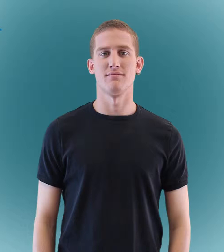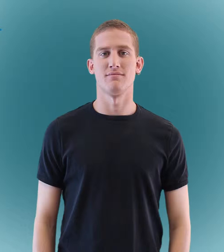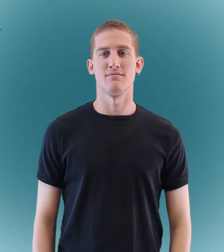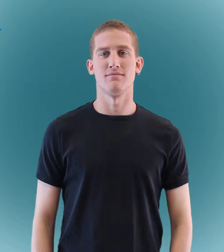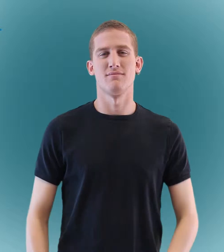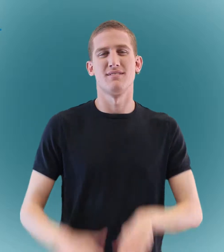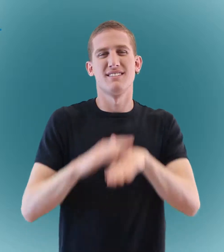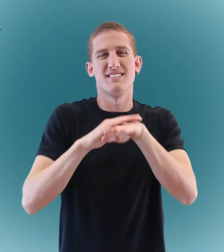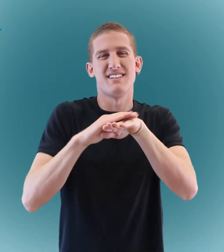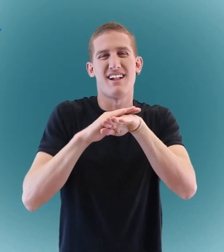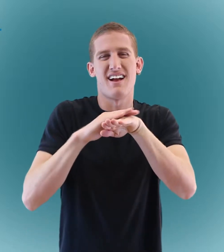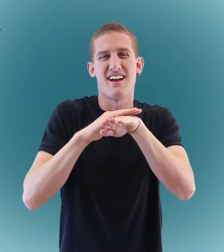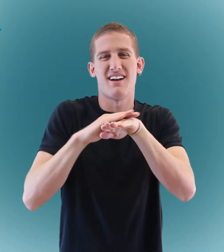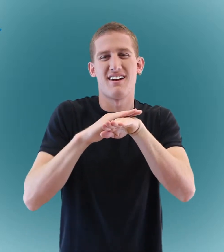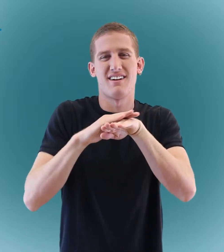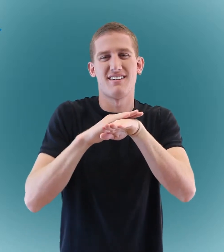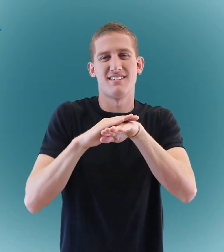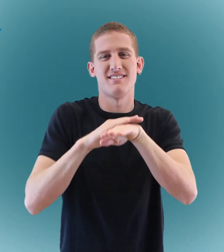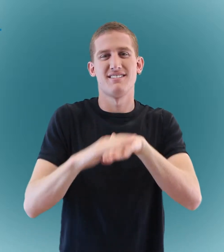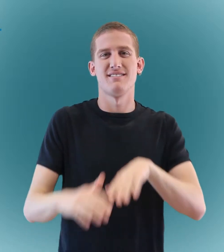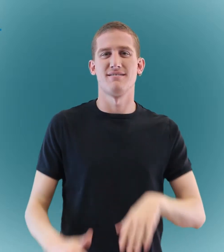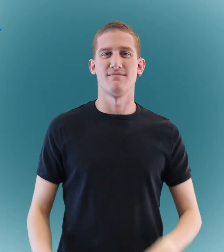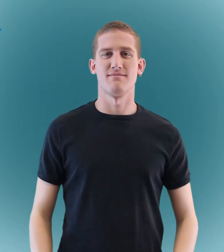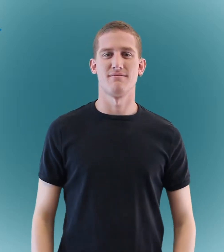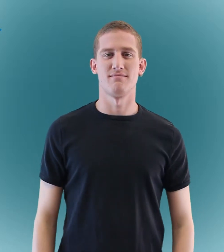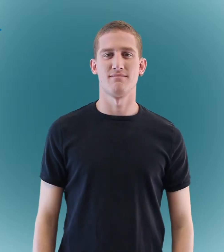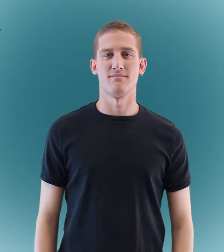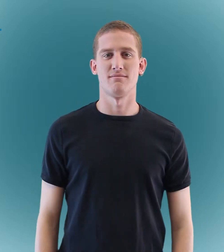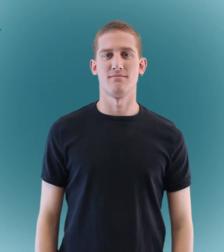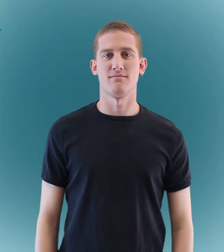סליחה